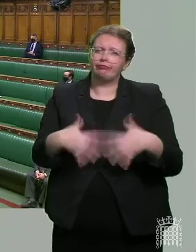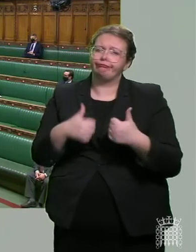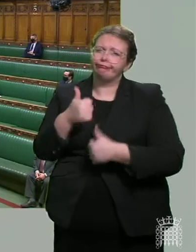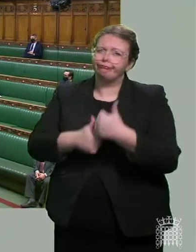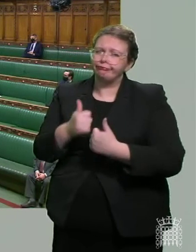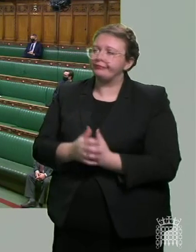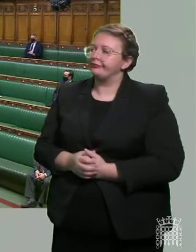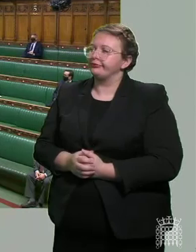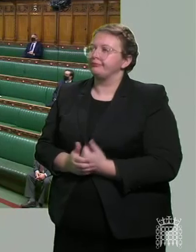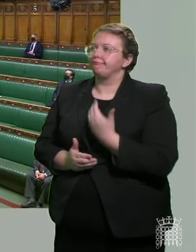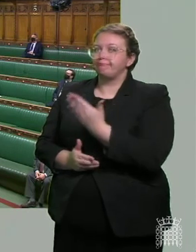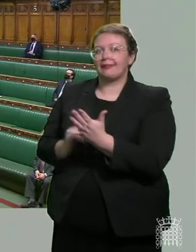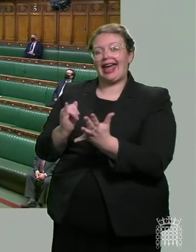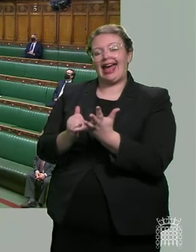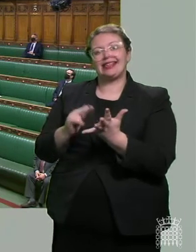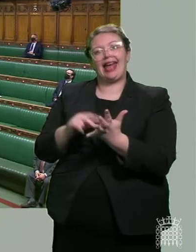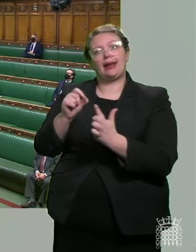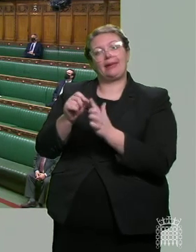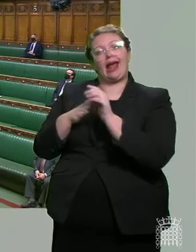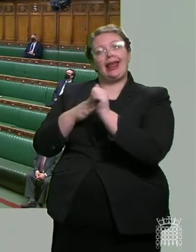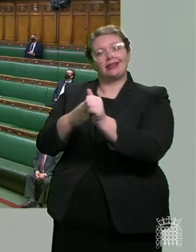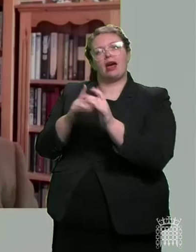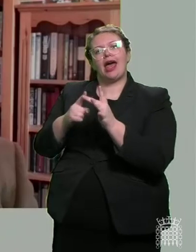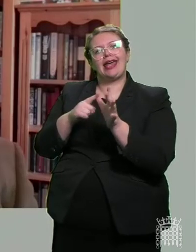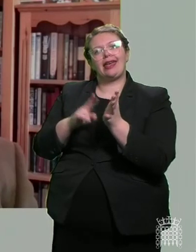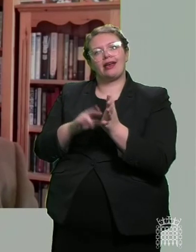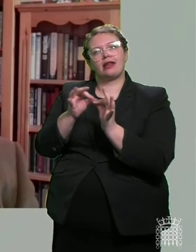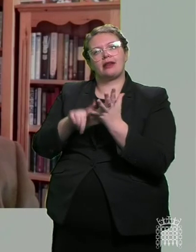Let me turn to another area where the Government have been slow to act: the cladding crisis.